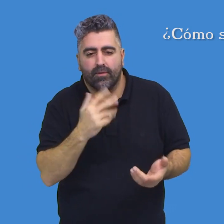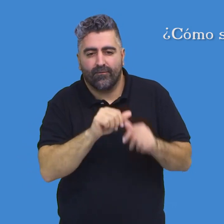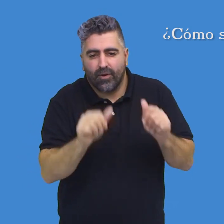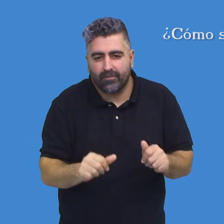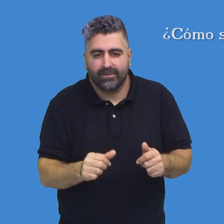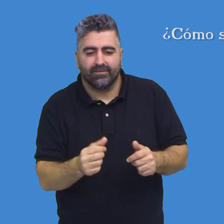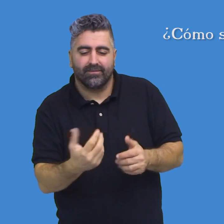forma